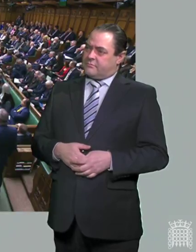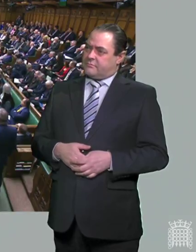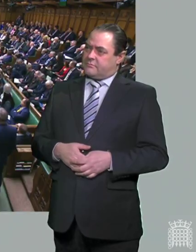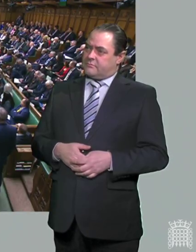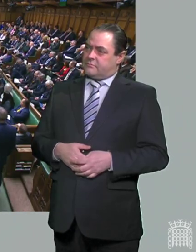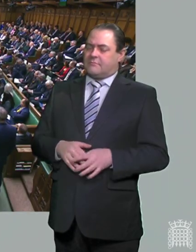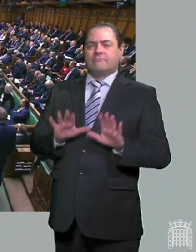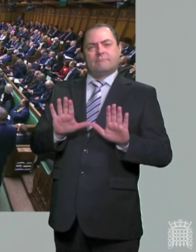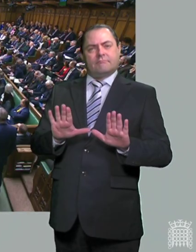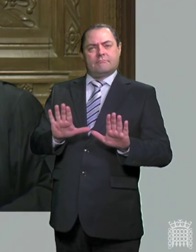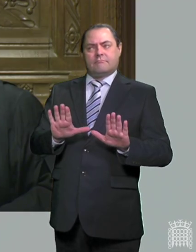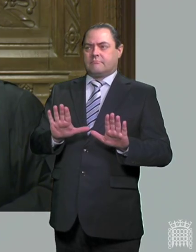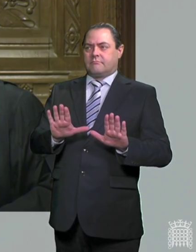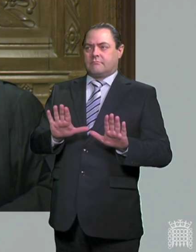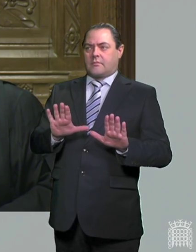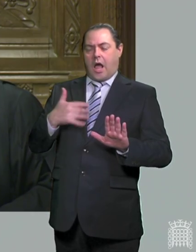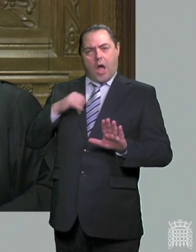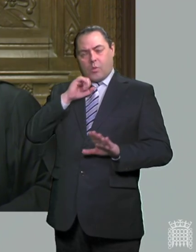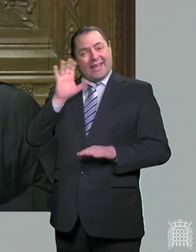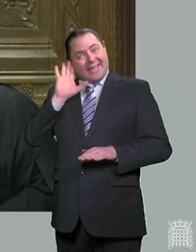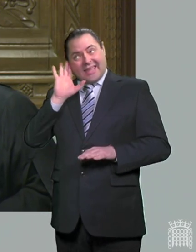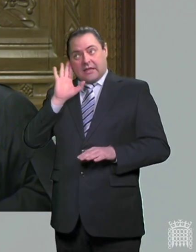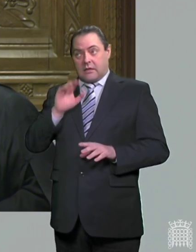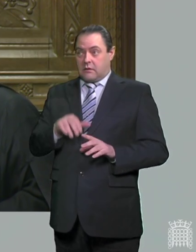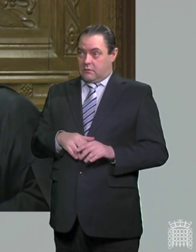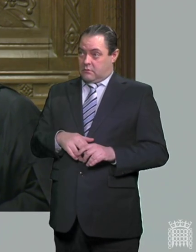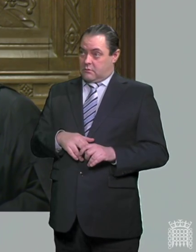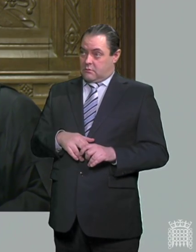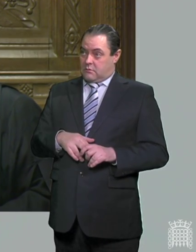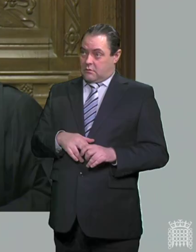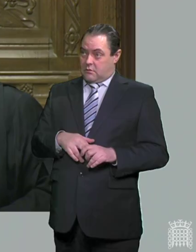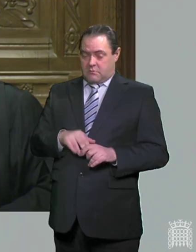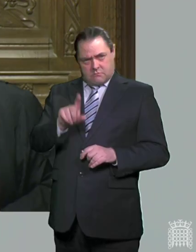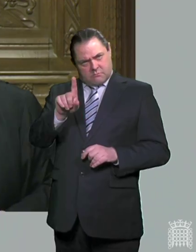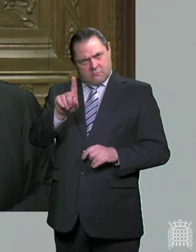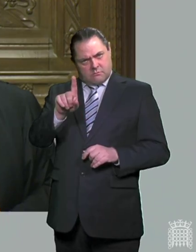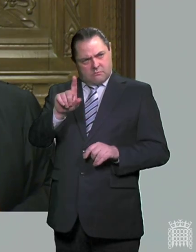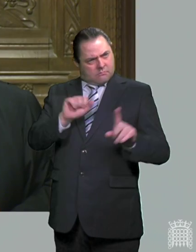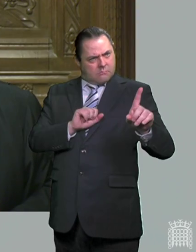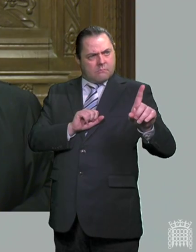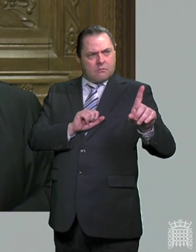Order. I am going to hear this, and nobody is going to— I wouldn’t if I were you.